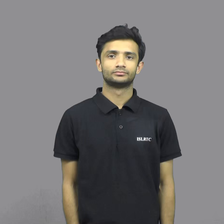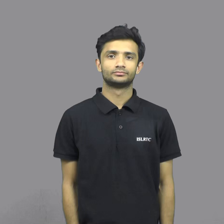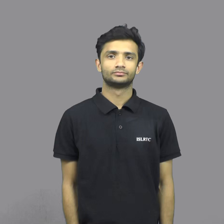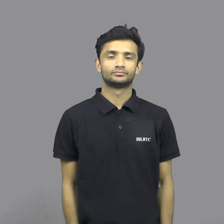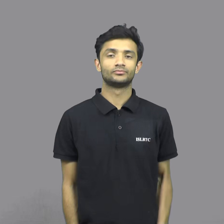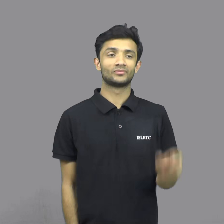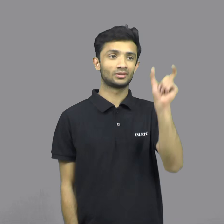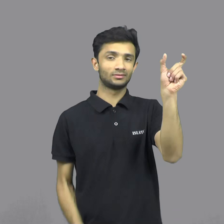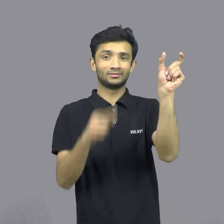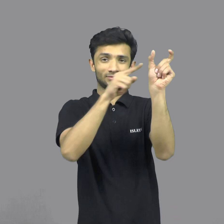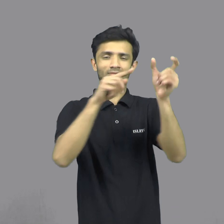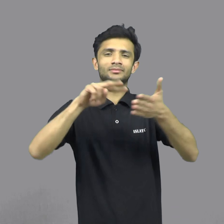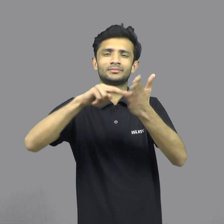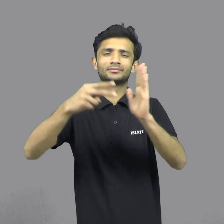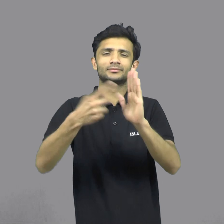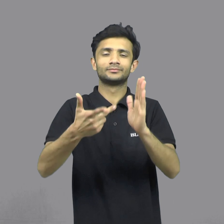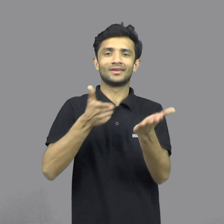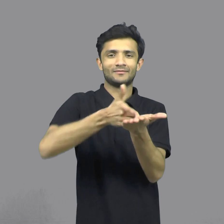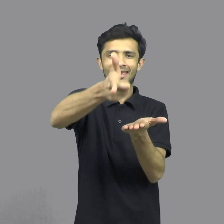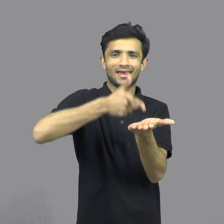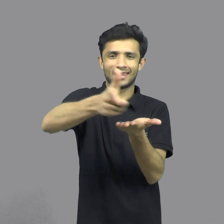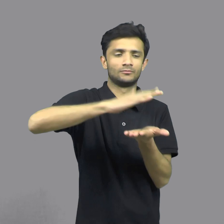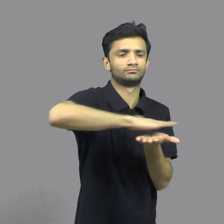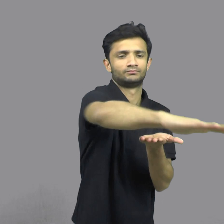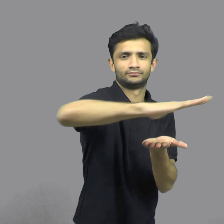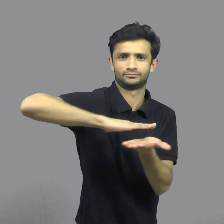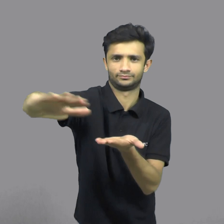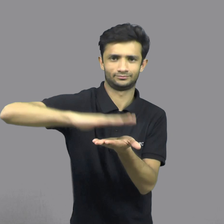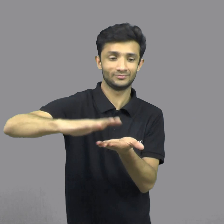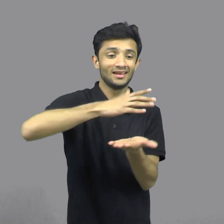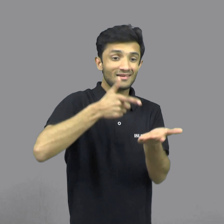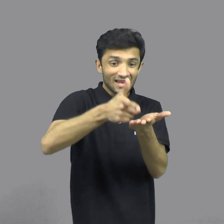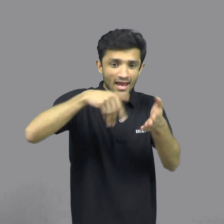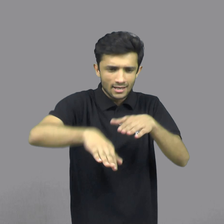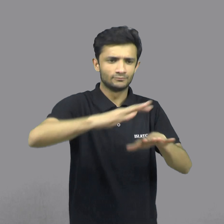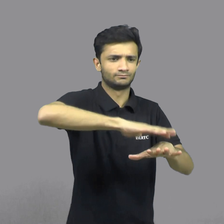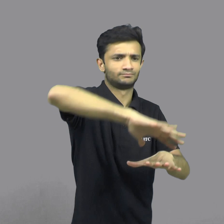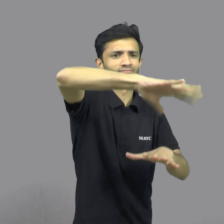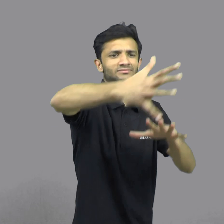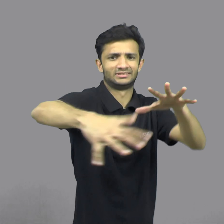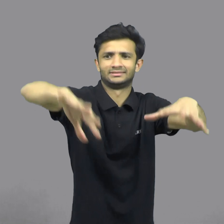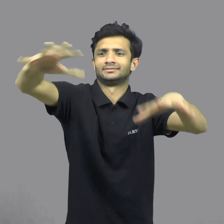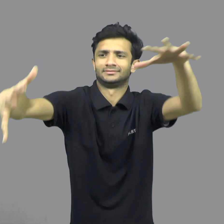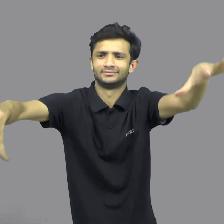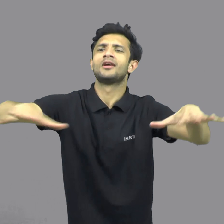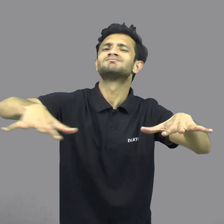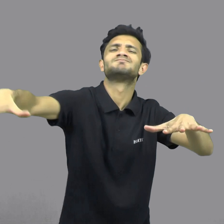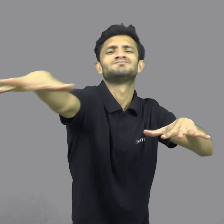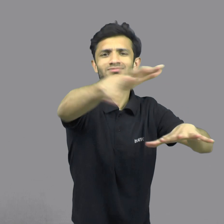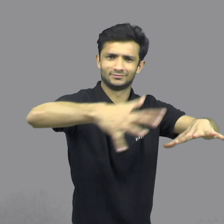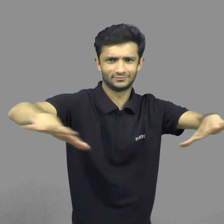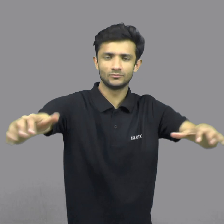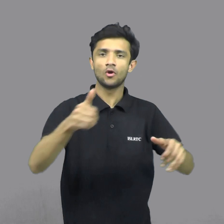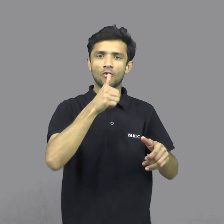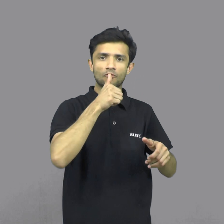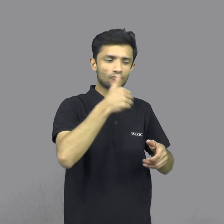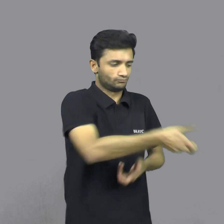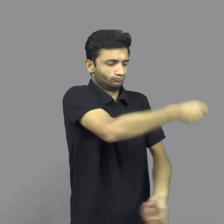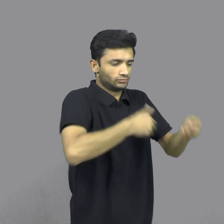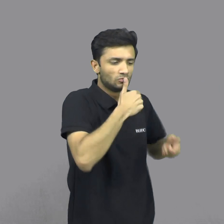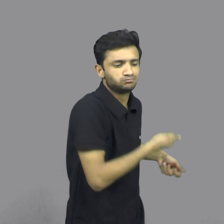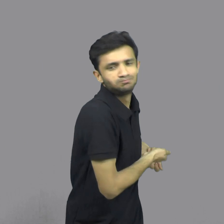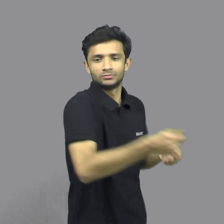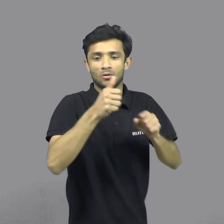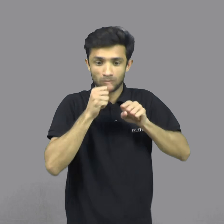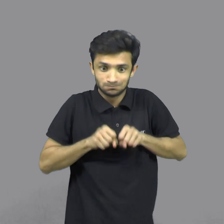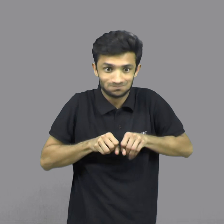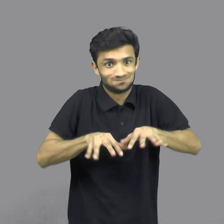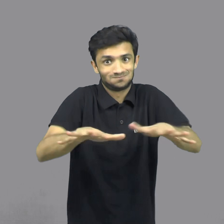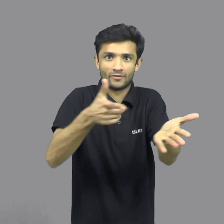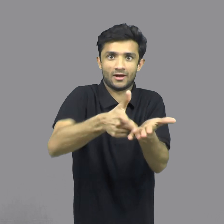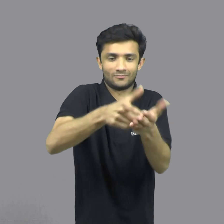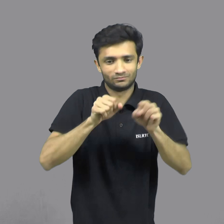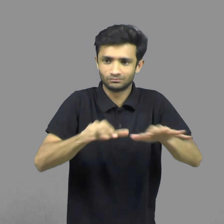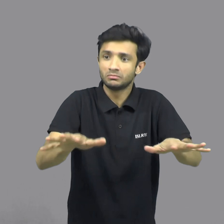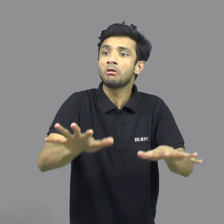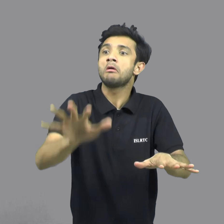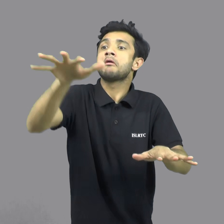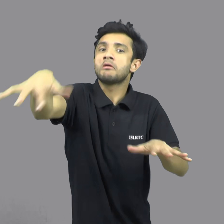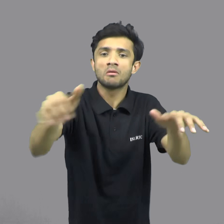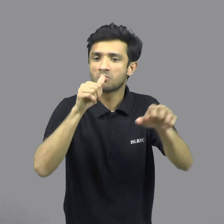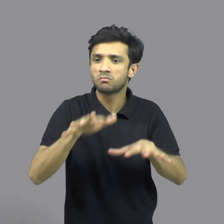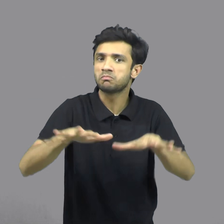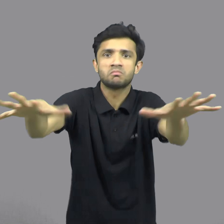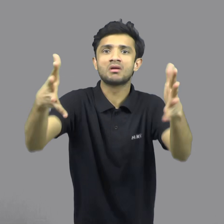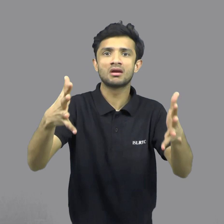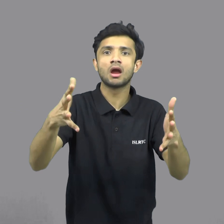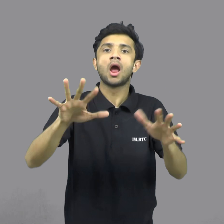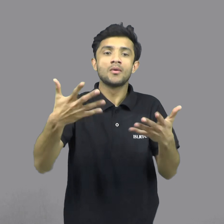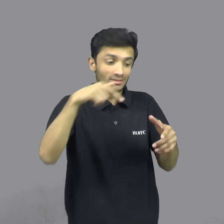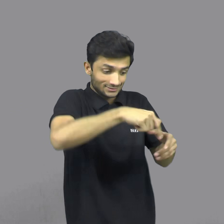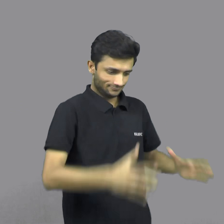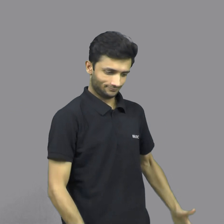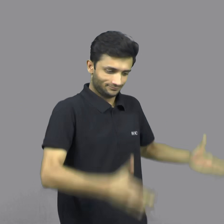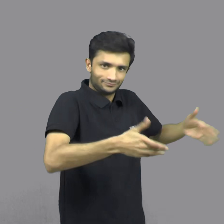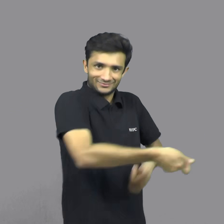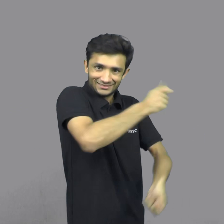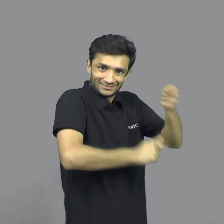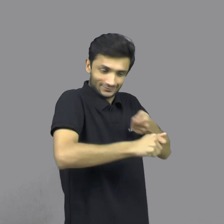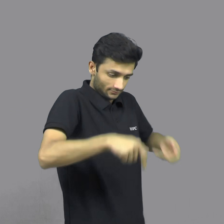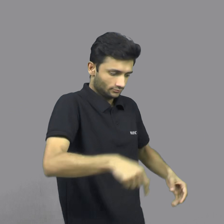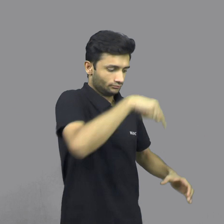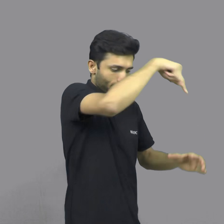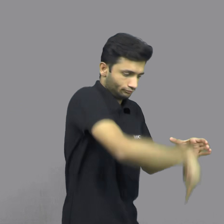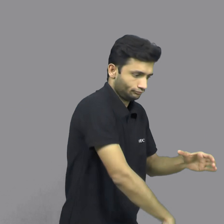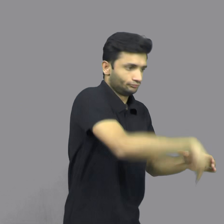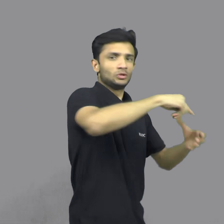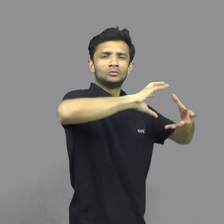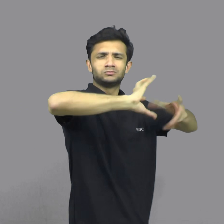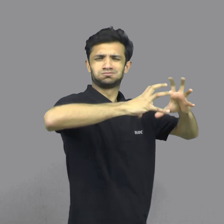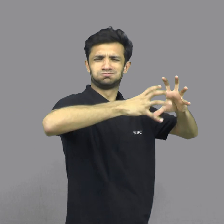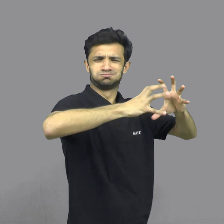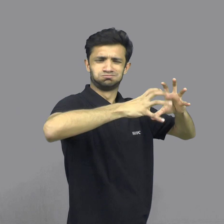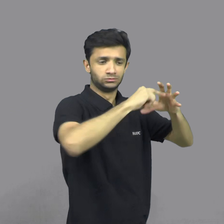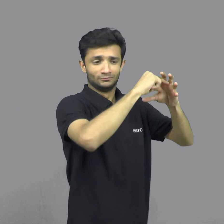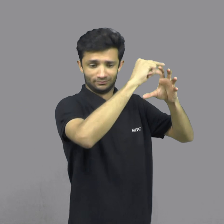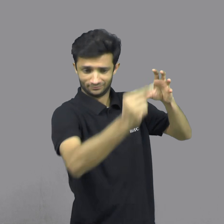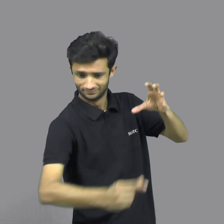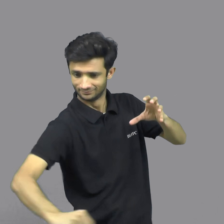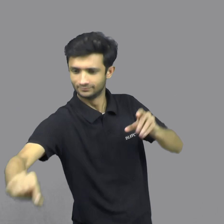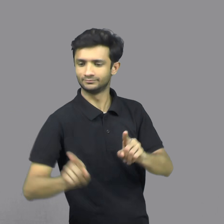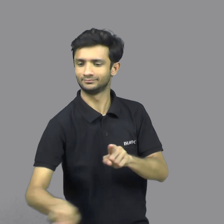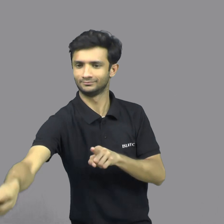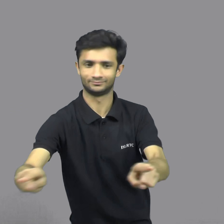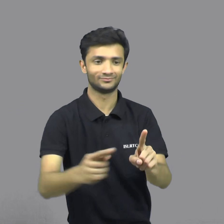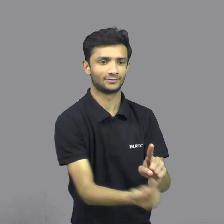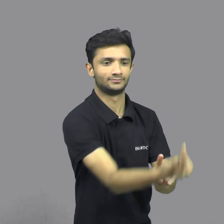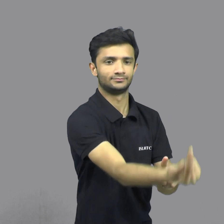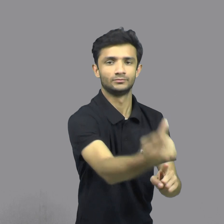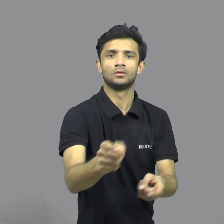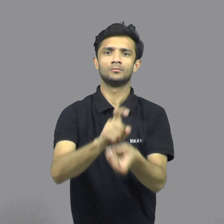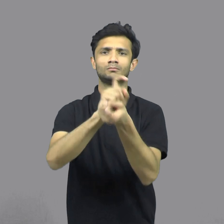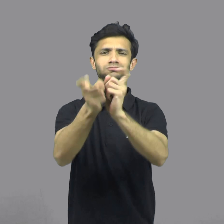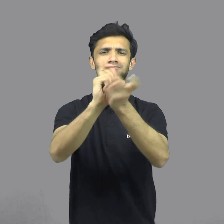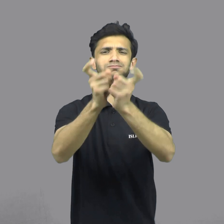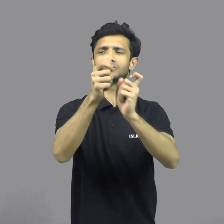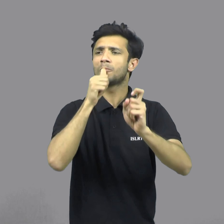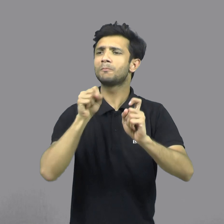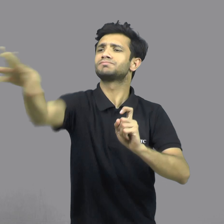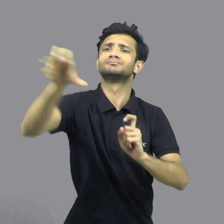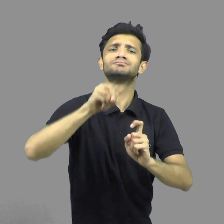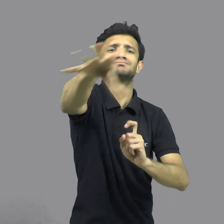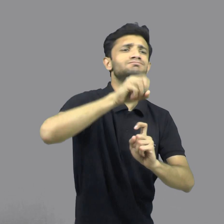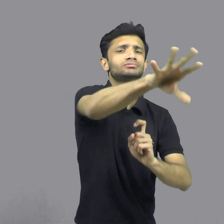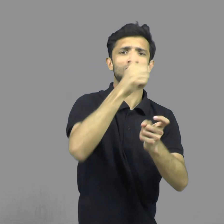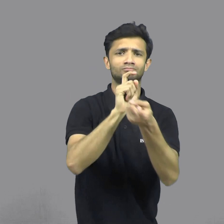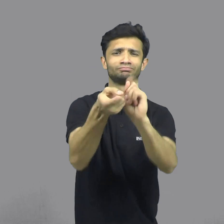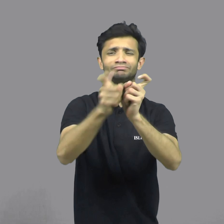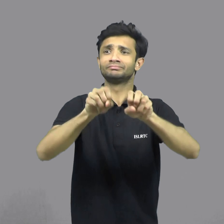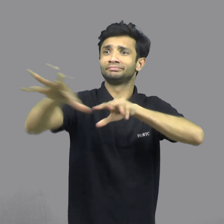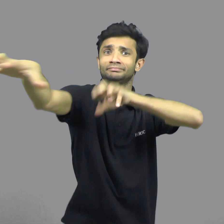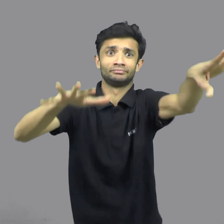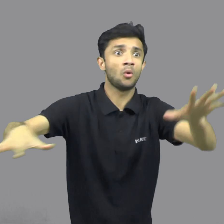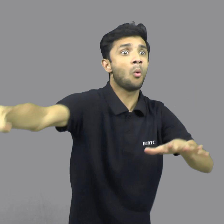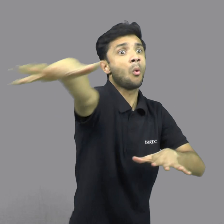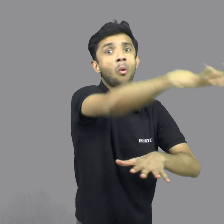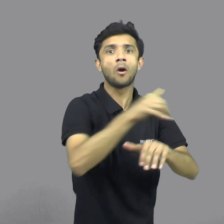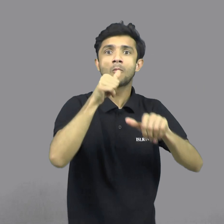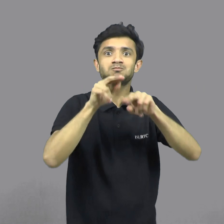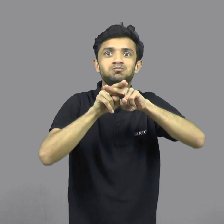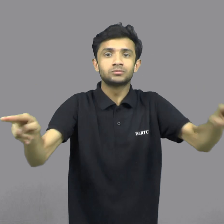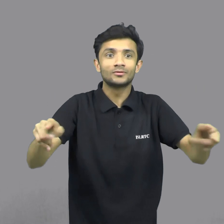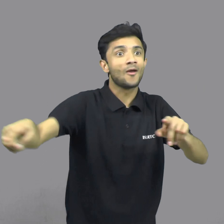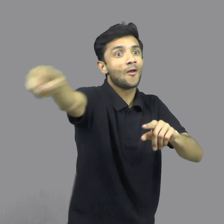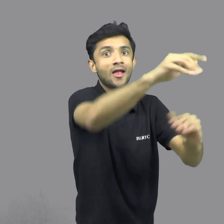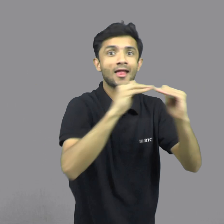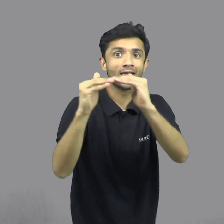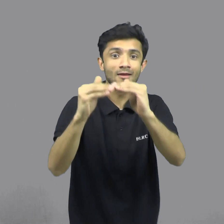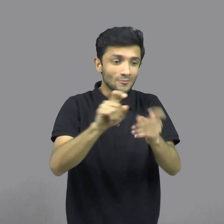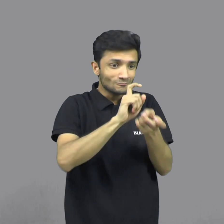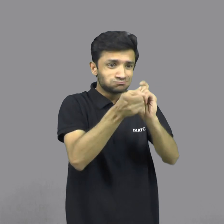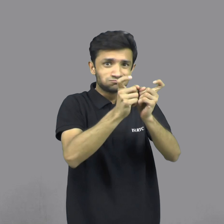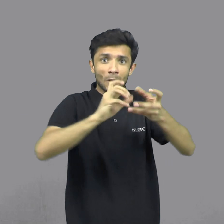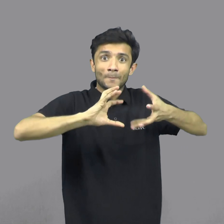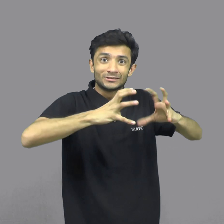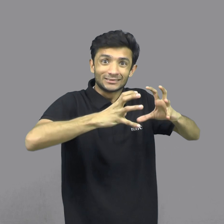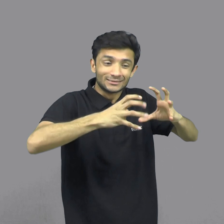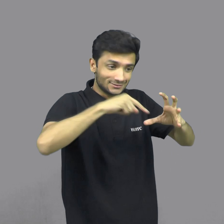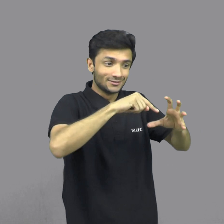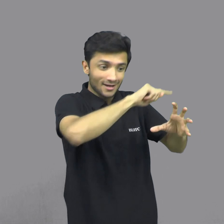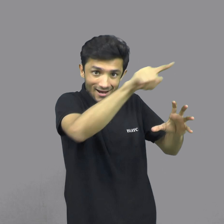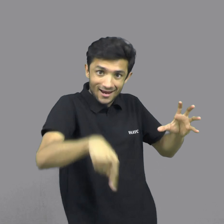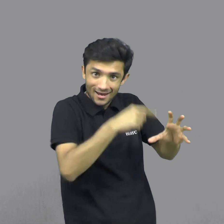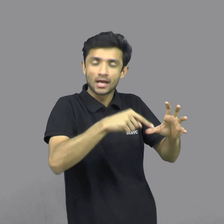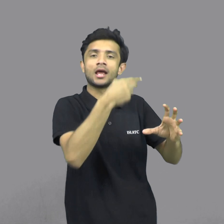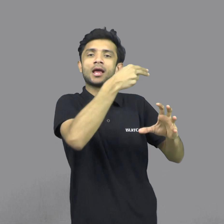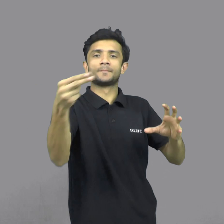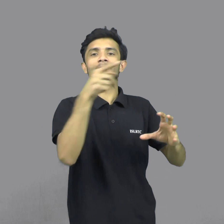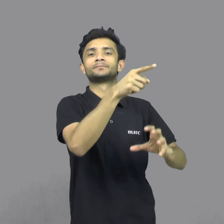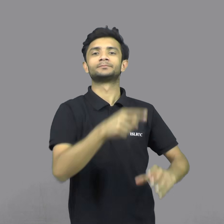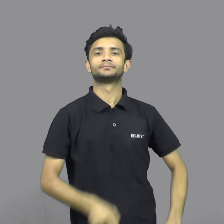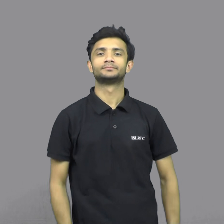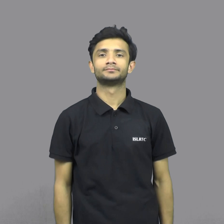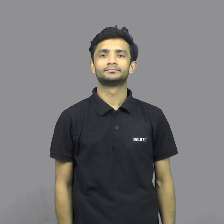Sprinkler System